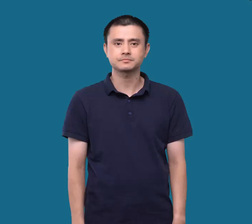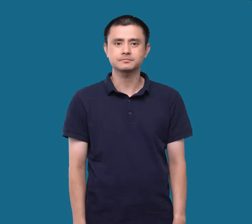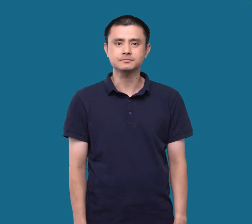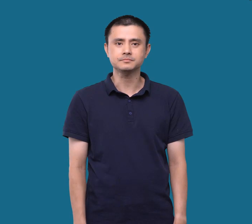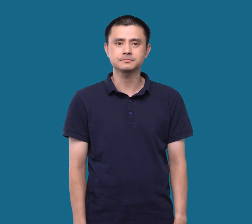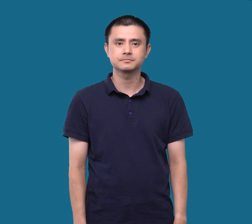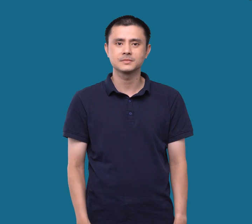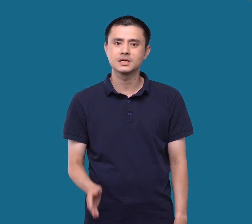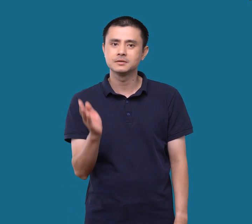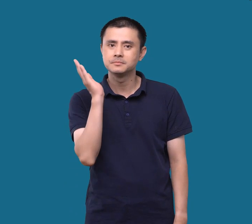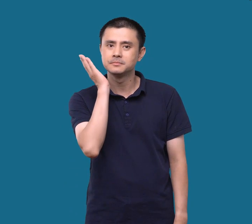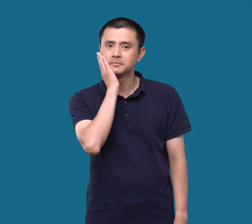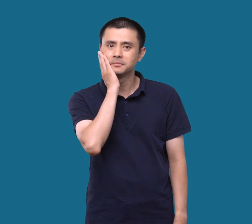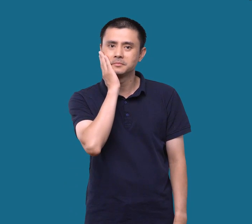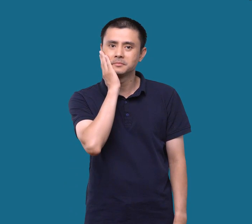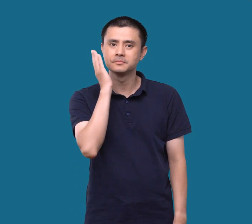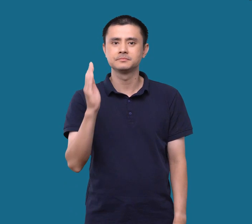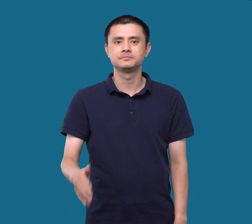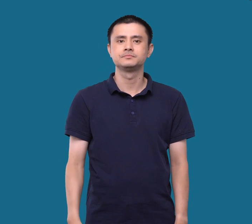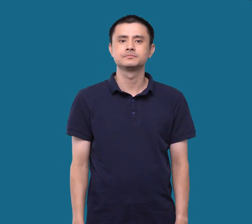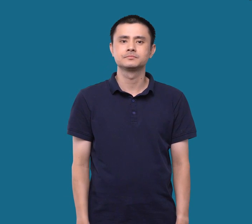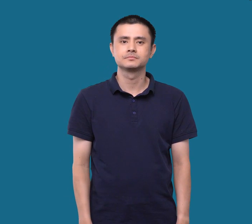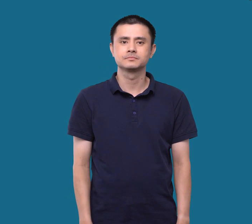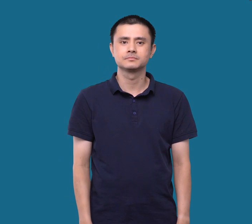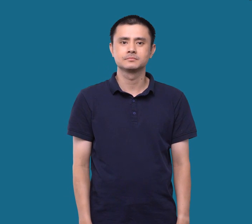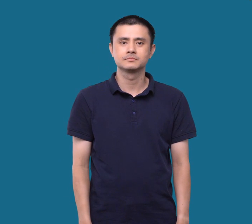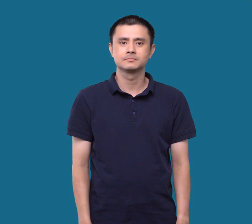má (giống: mẹ)